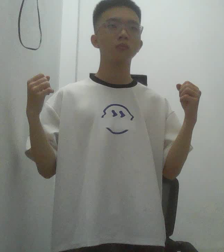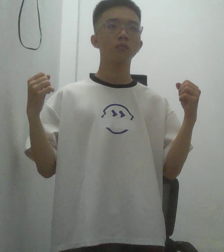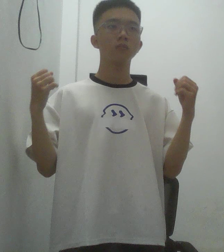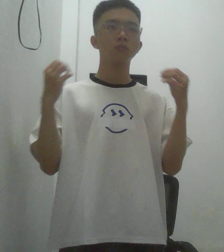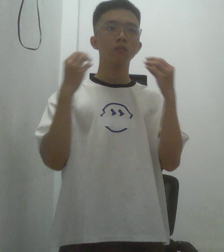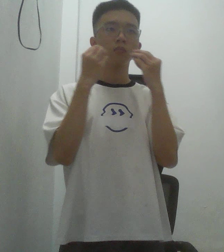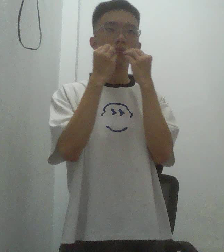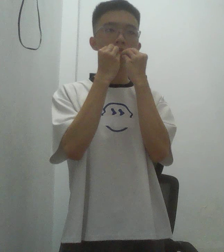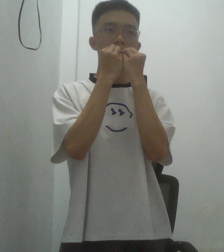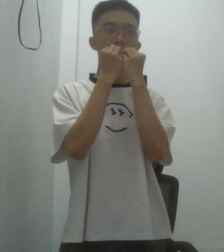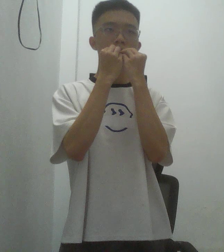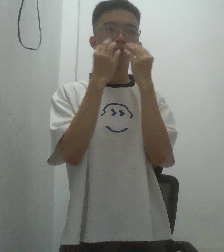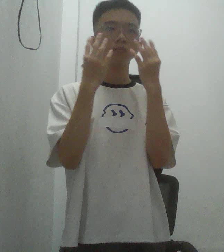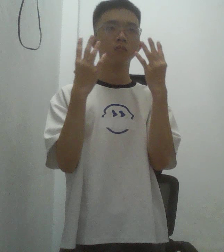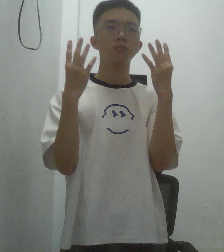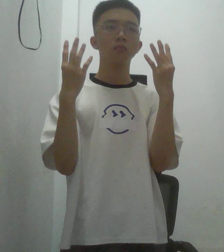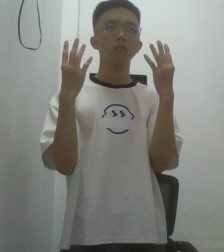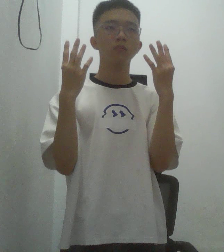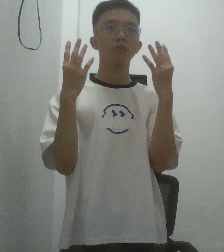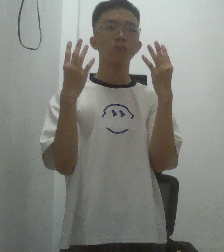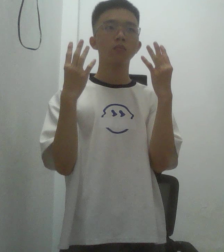cam on